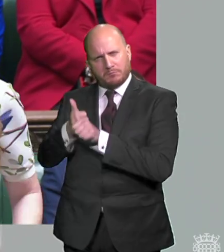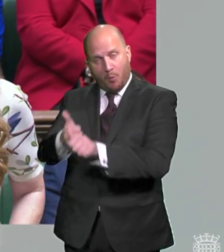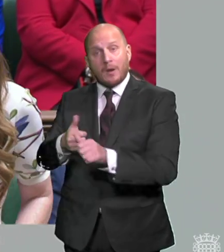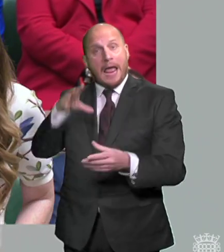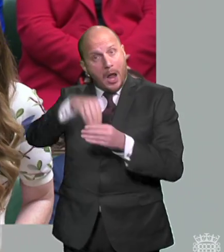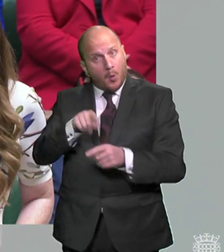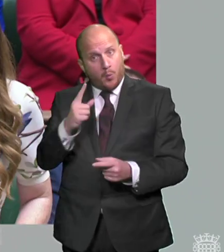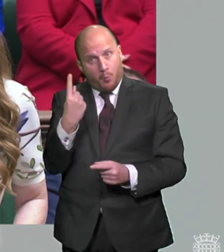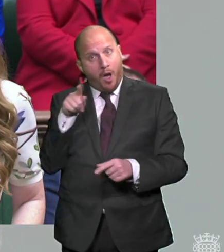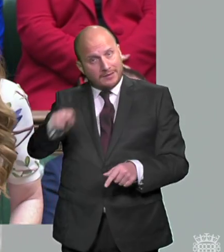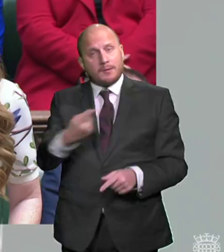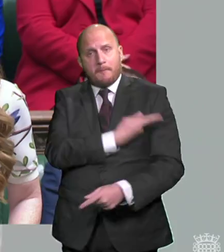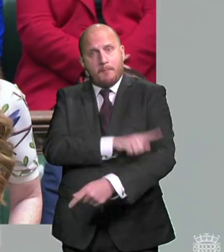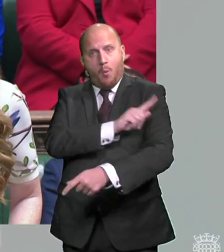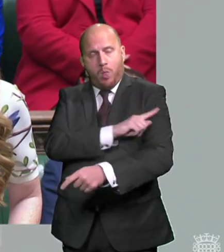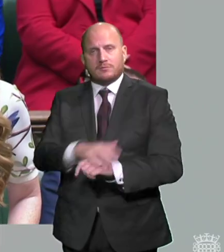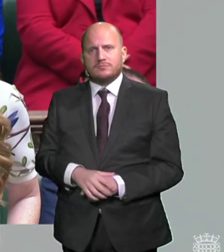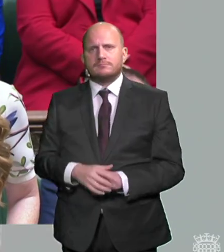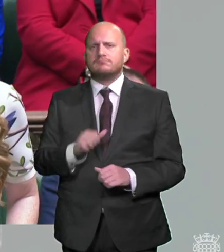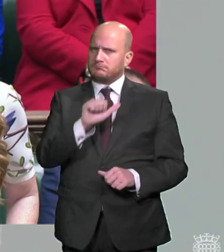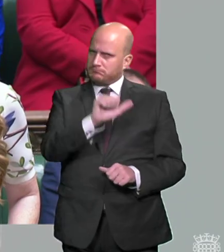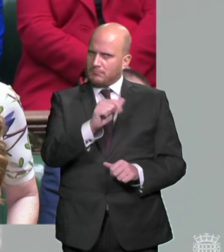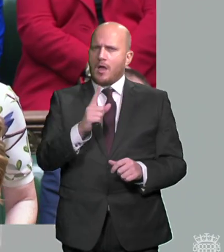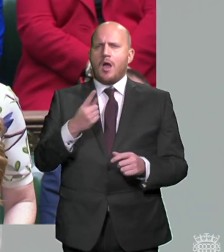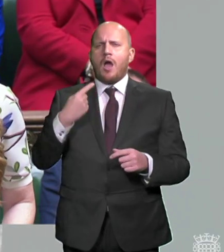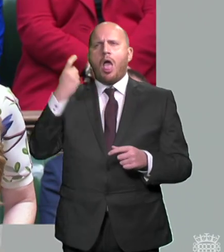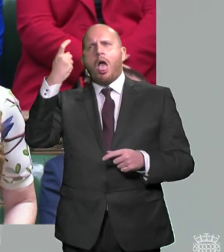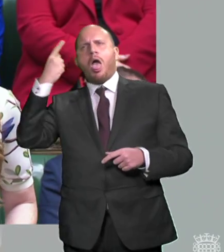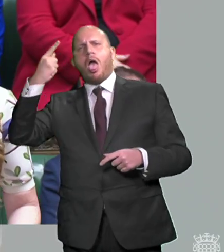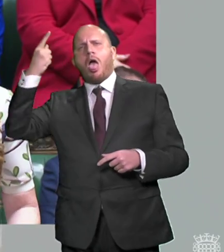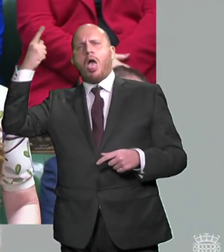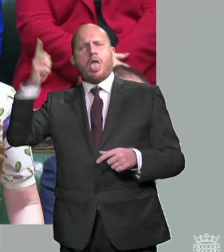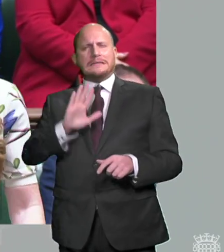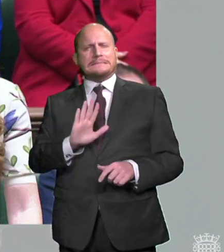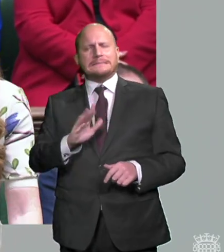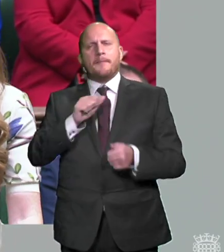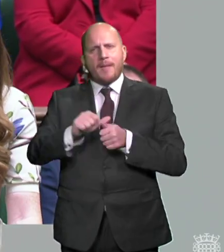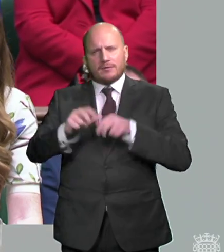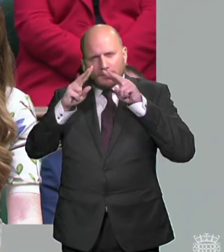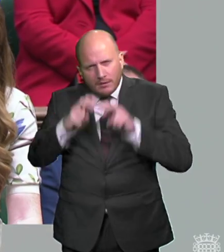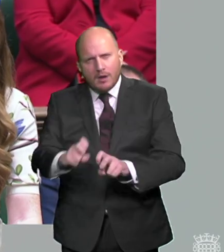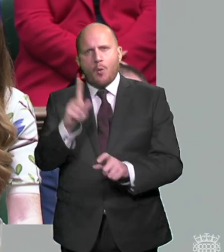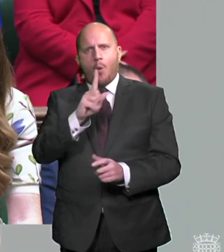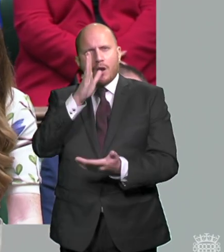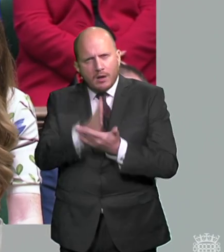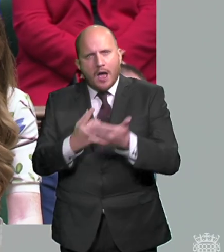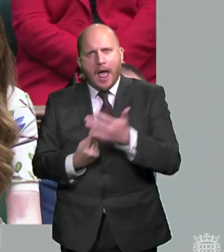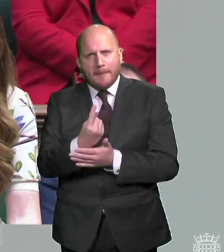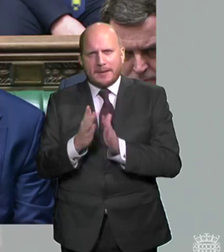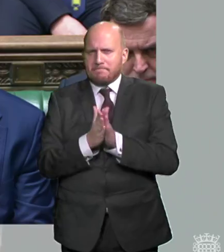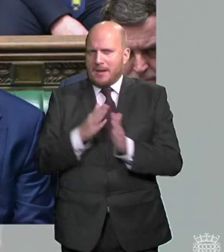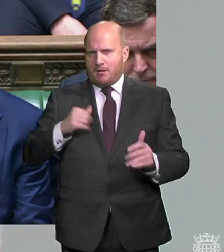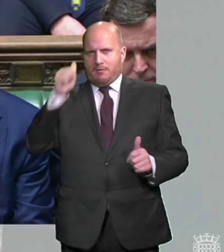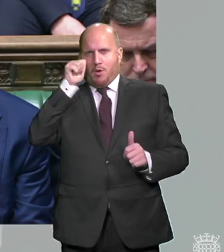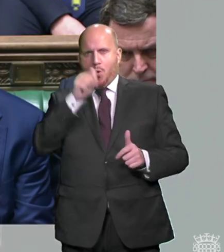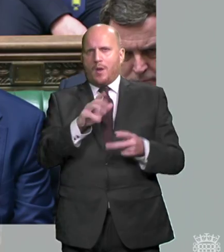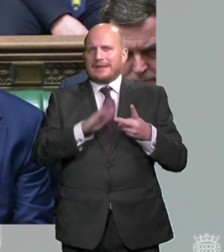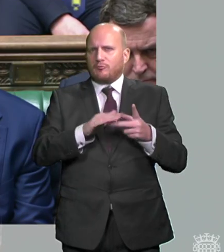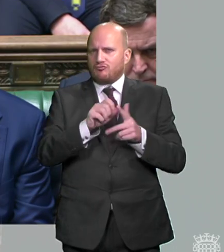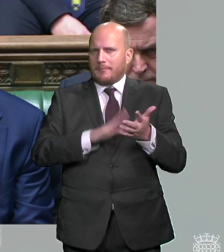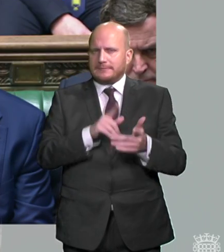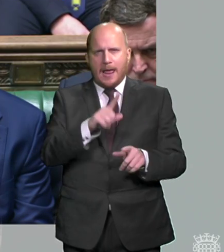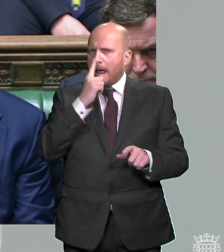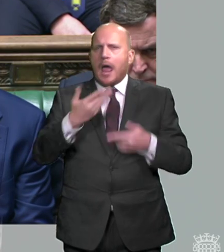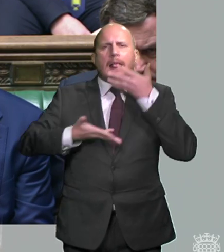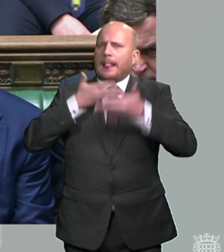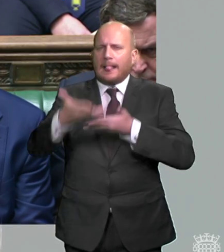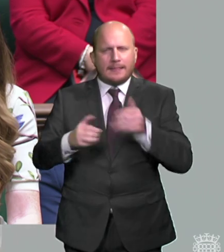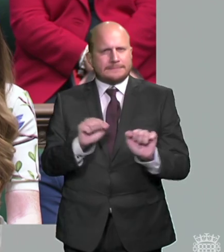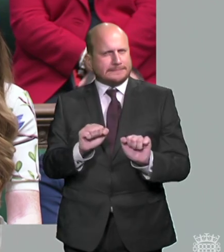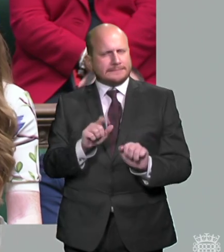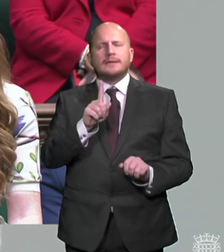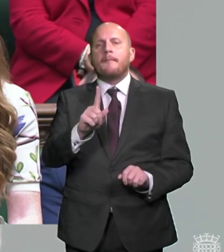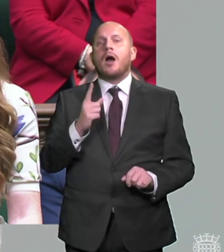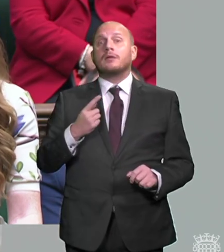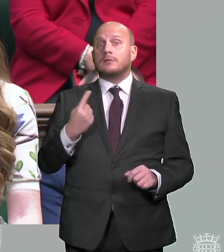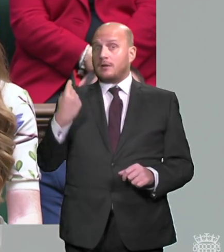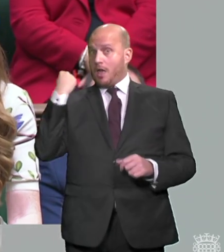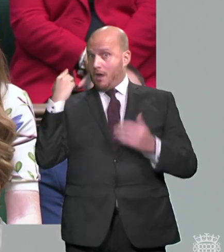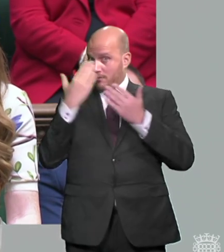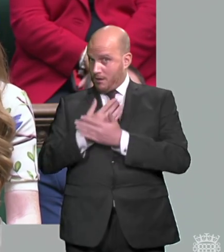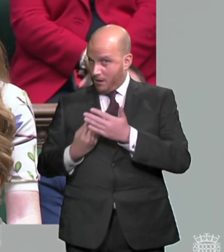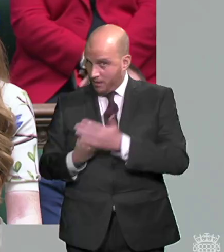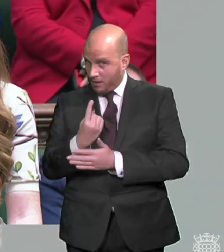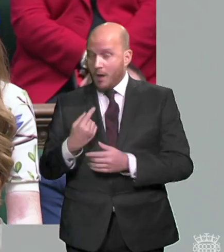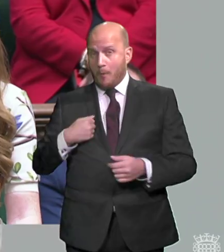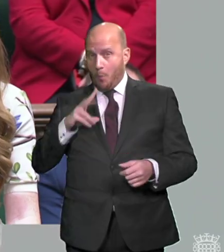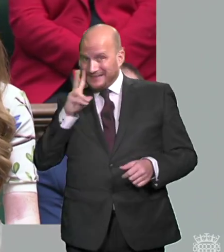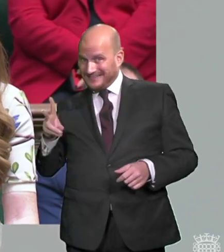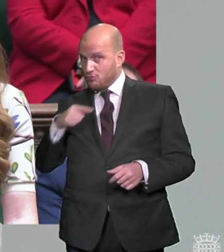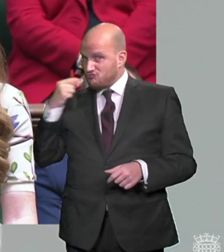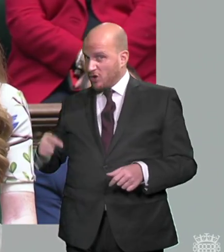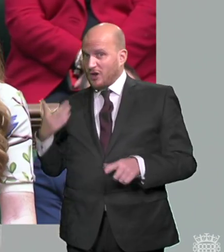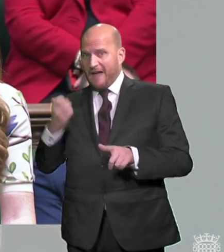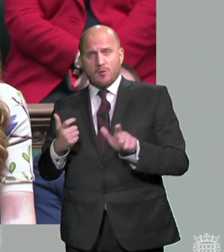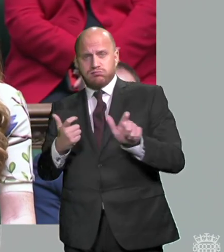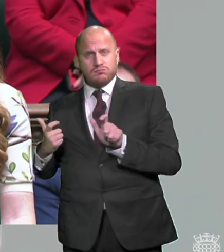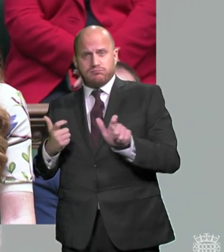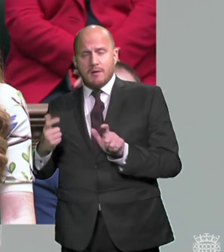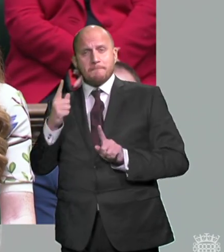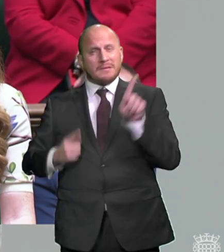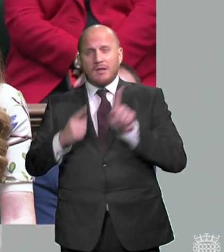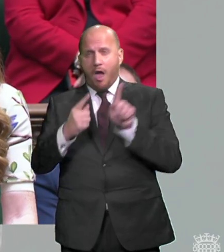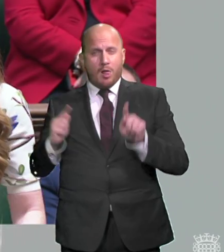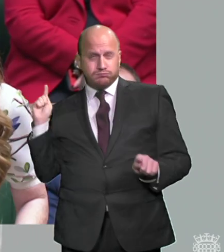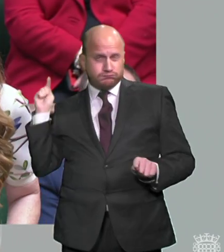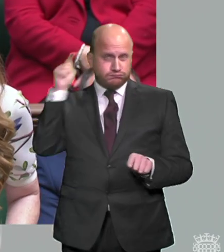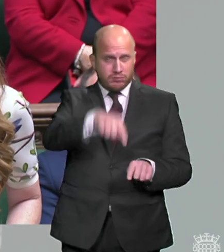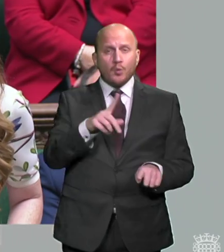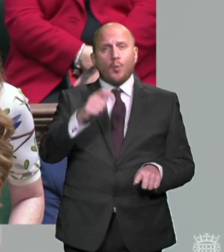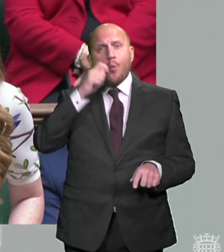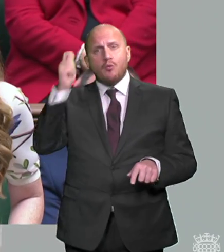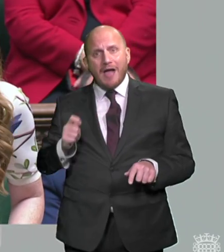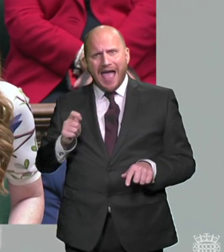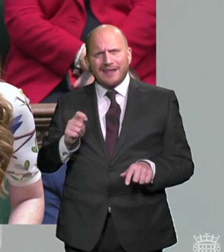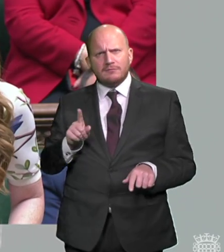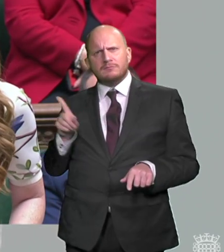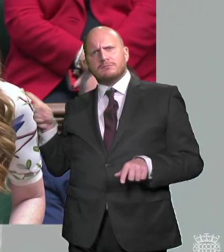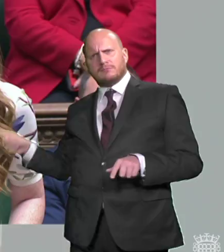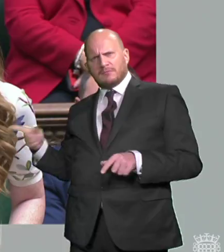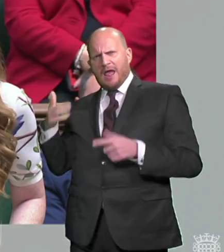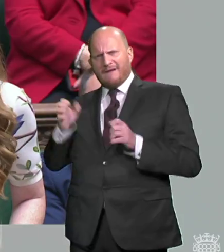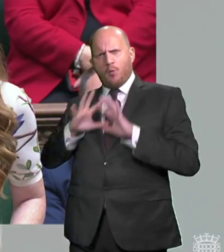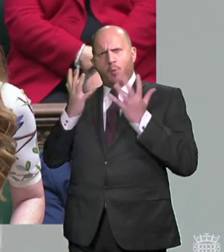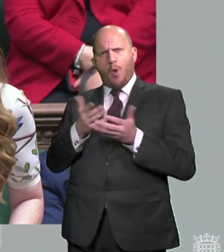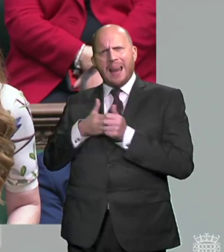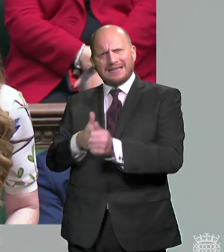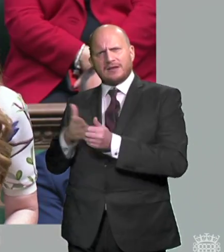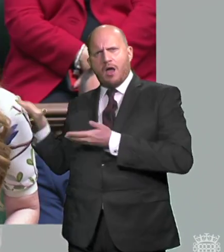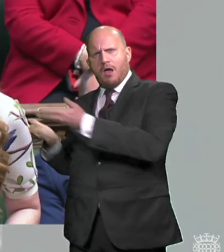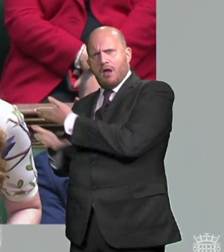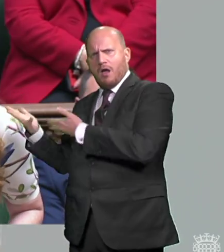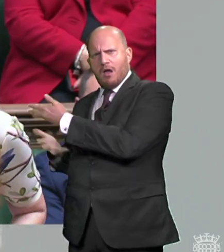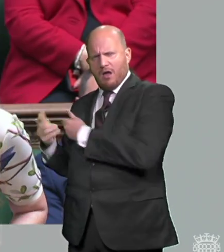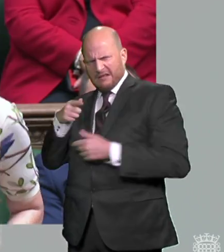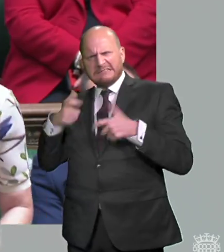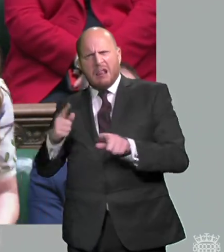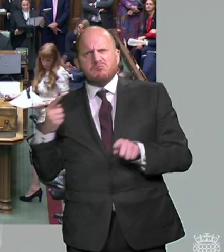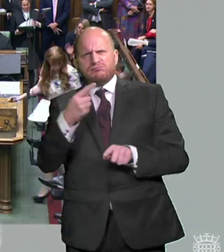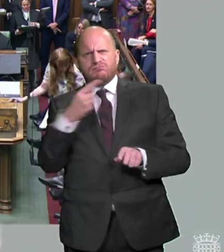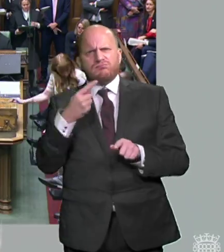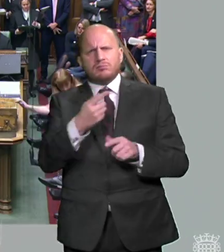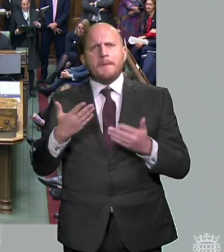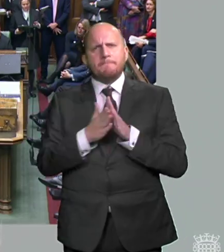The Government have rightly requested that we establish the facts and avoid unhelpful speculation, so I understand that the Deputy Prime Minister might not be able to go further today, but does he agree that, last night’s events aside, the fact that Russia is launching missile attacks on Ukrainian civilian infrastructure while world leaders meet shows the utter contempt that Putin has for international order?